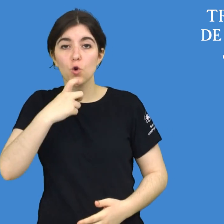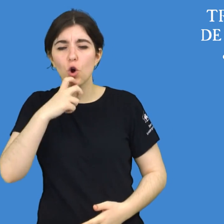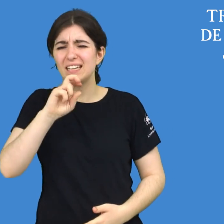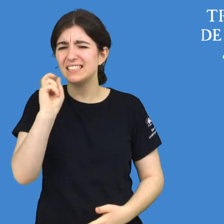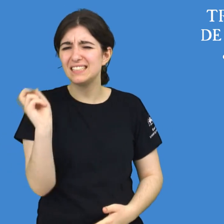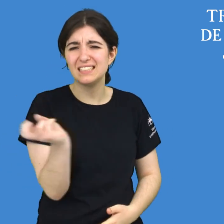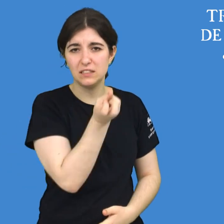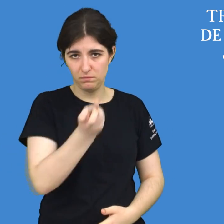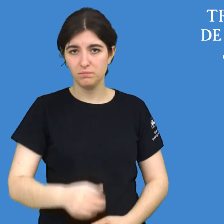etc